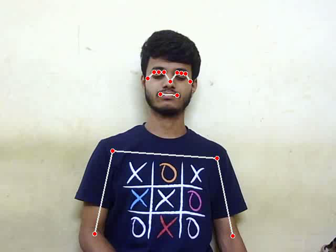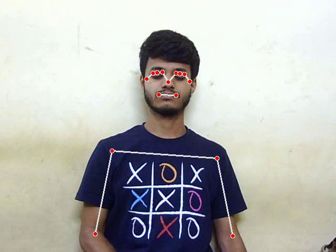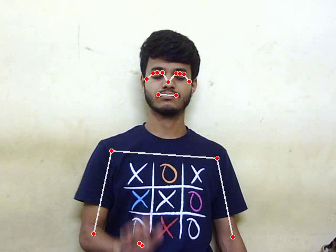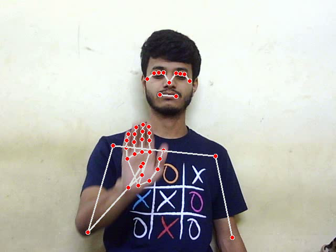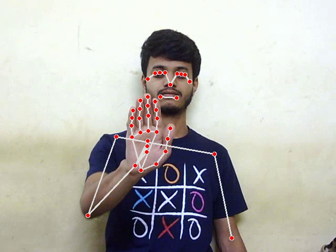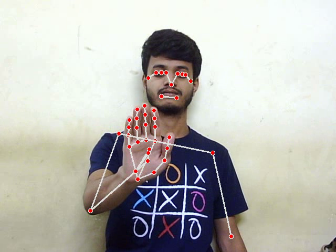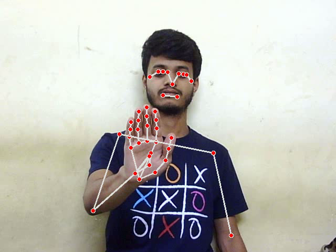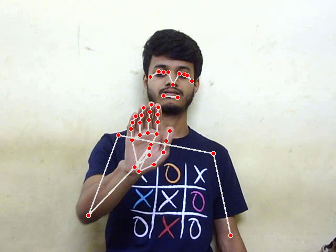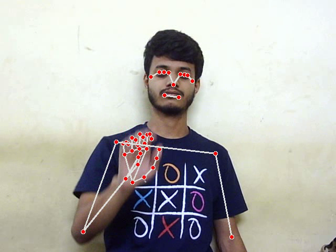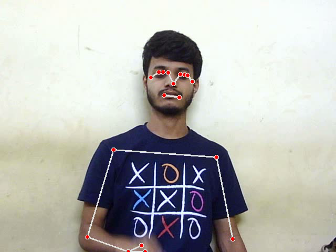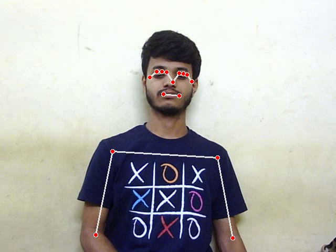your